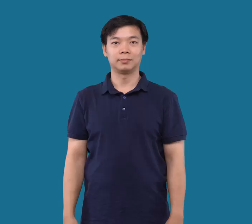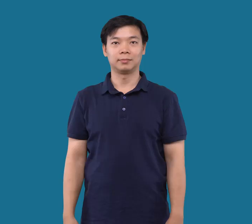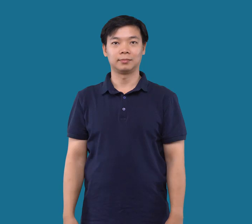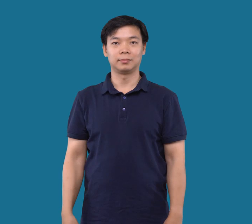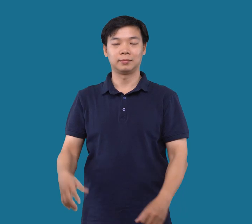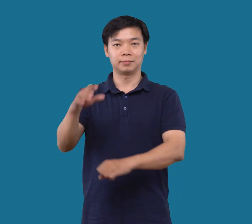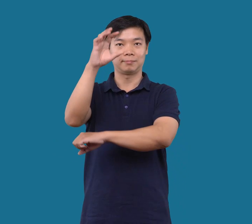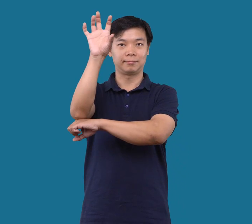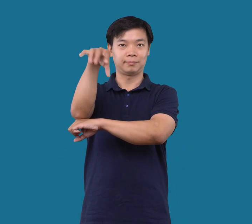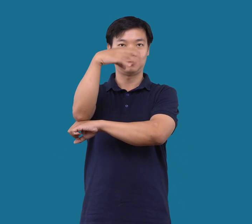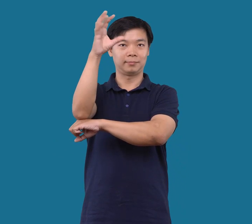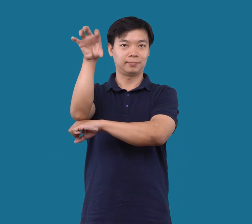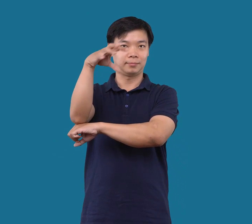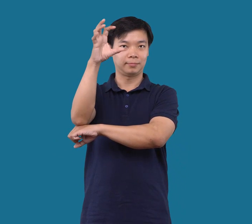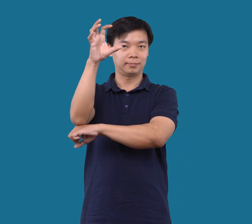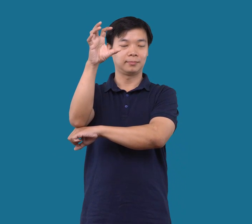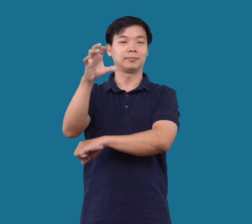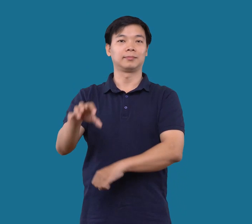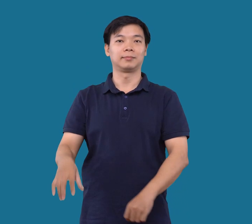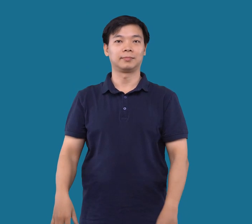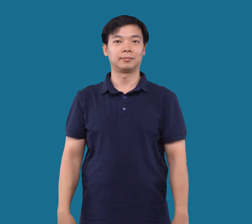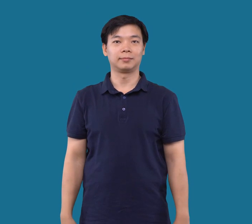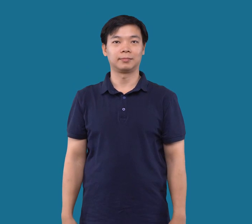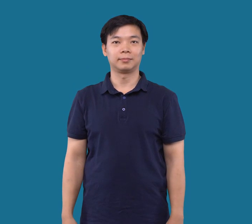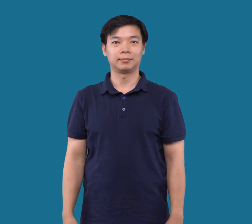Cô-lôm-bi-a (nước Cô-lôm-bi-a)